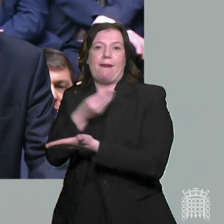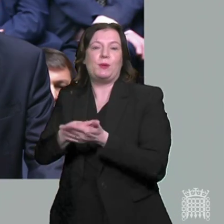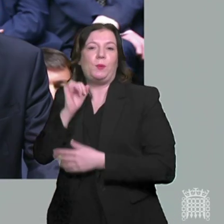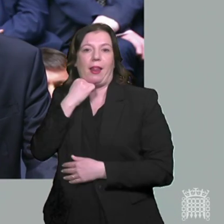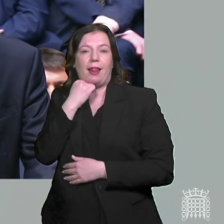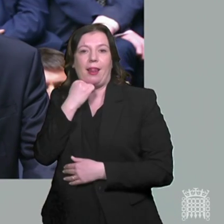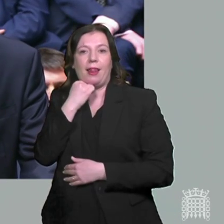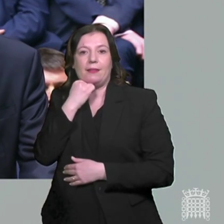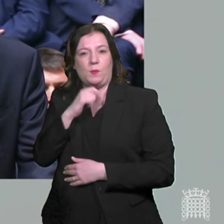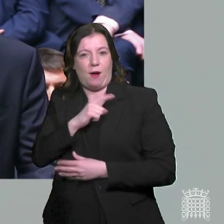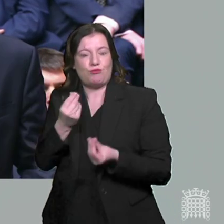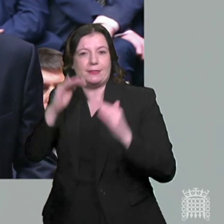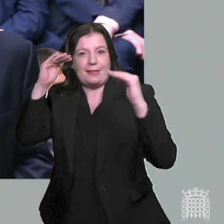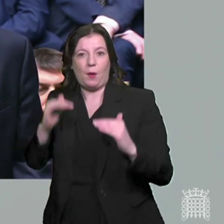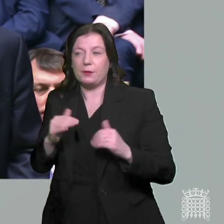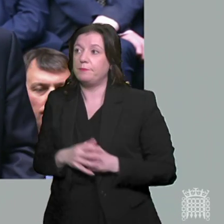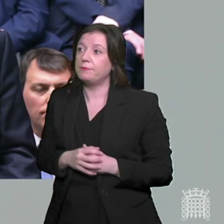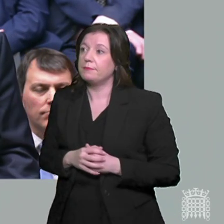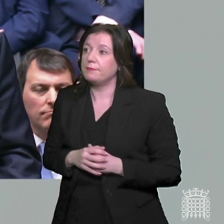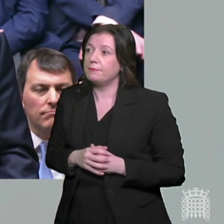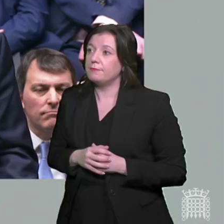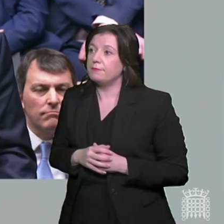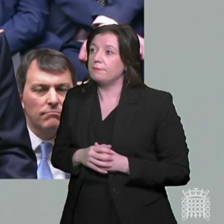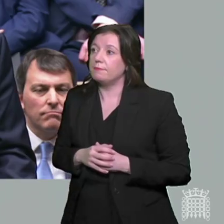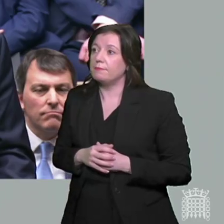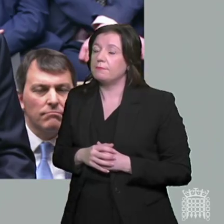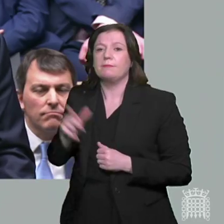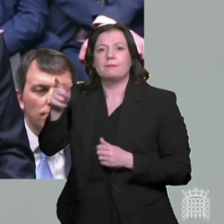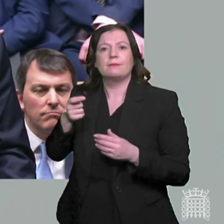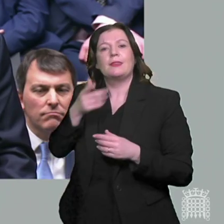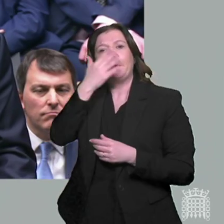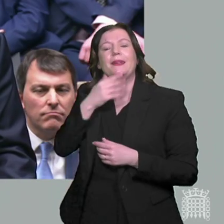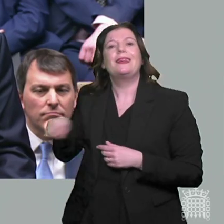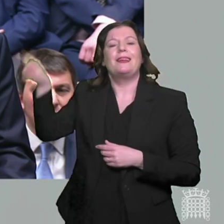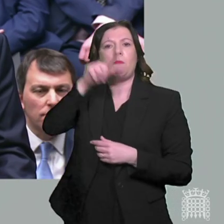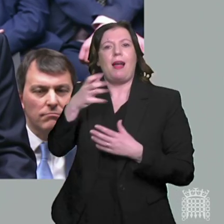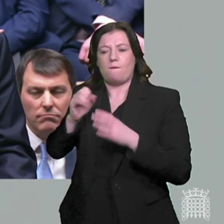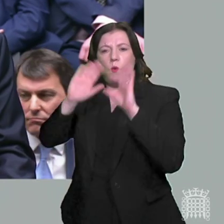The second measure concerns over 4 million households on prepayment meters.